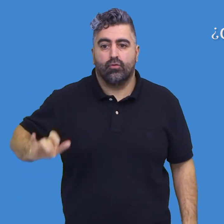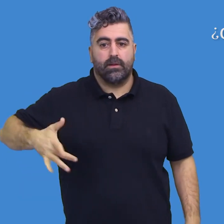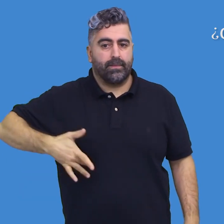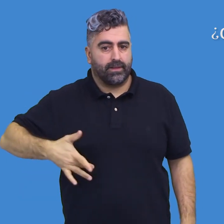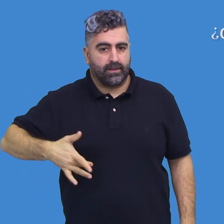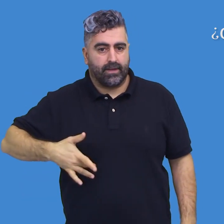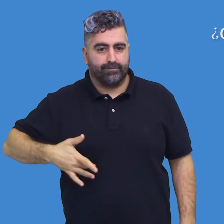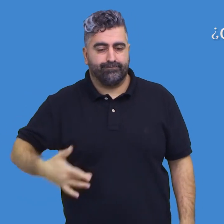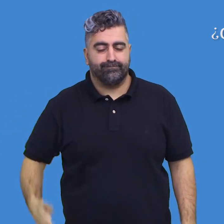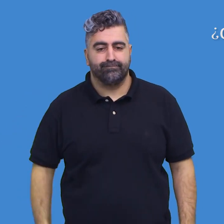hígado